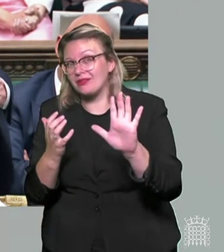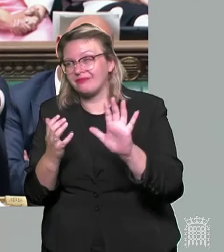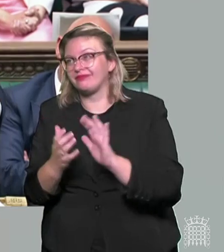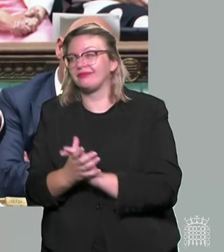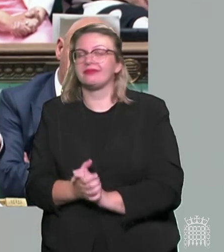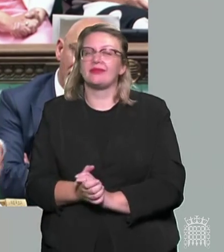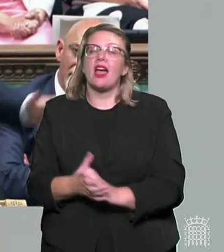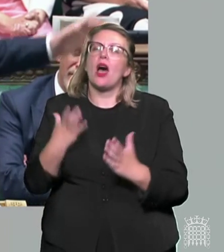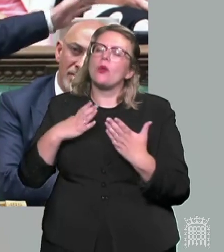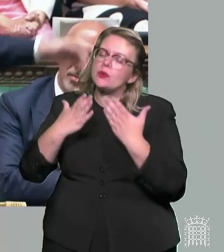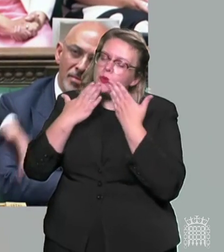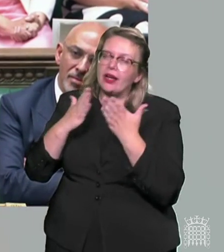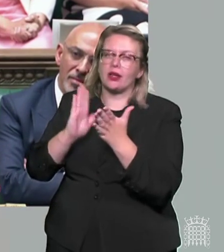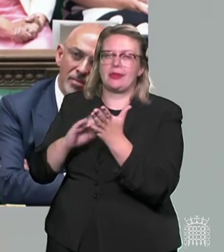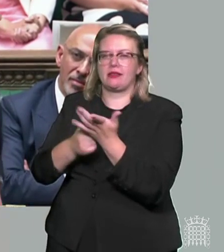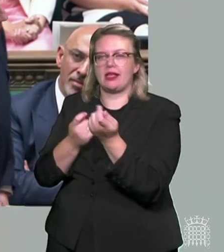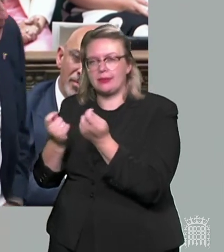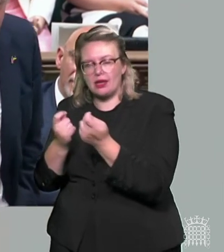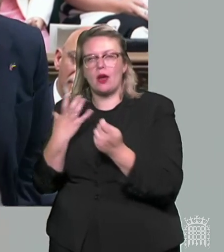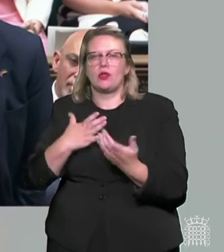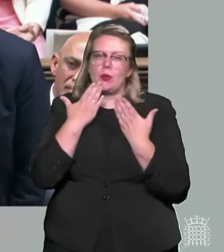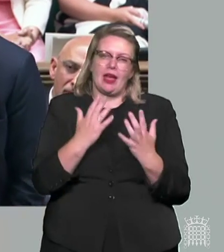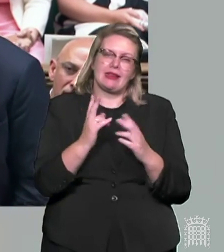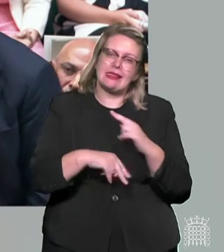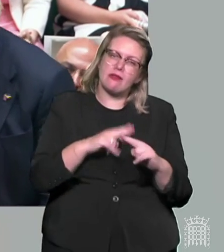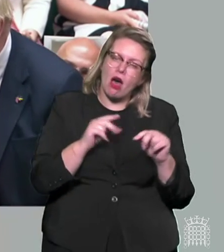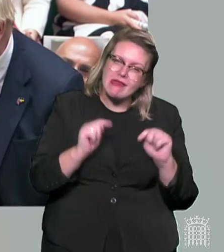I want to thank you, Mr Speaker. I want to thank all the wonderful staff of the House of Commons.